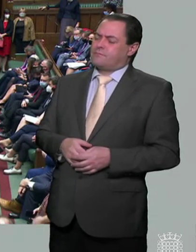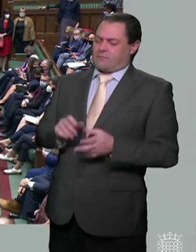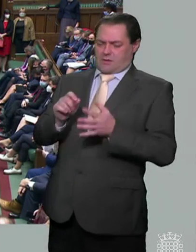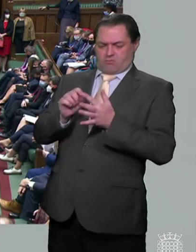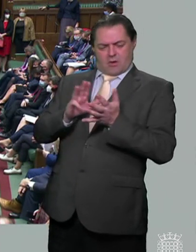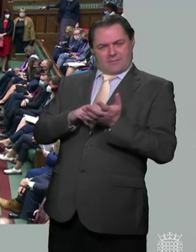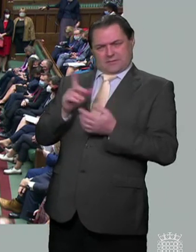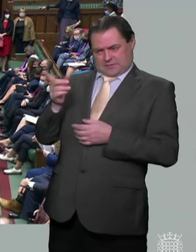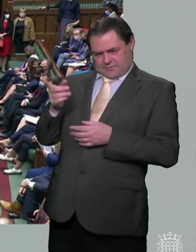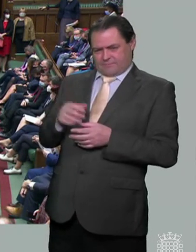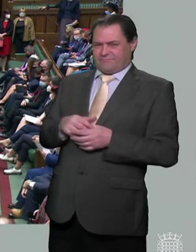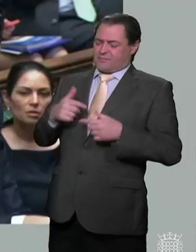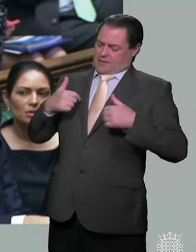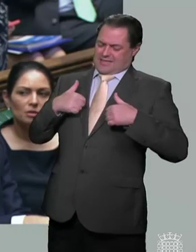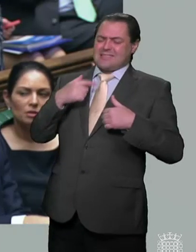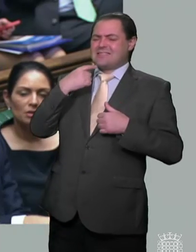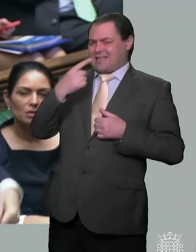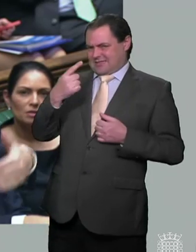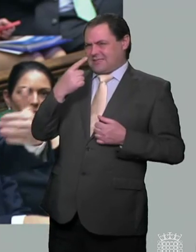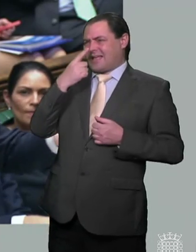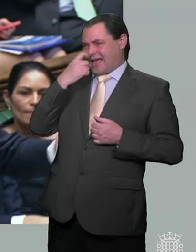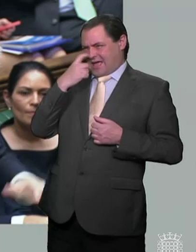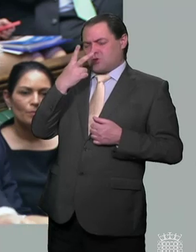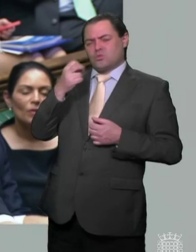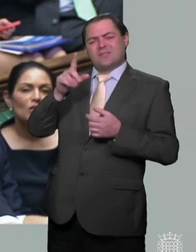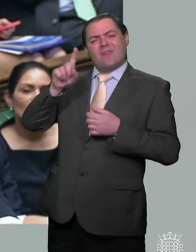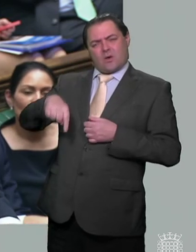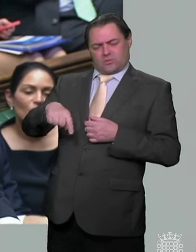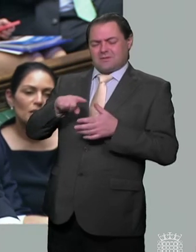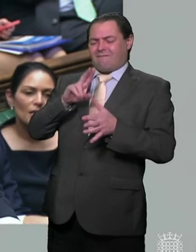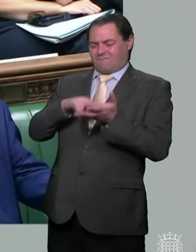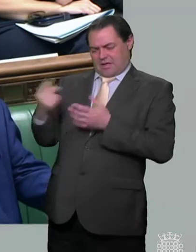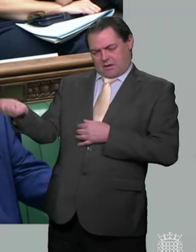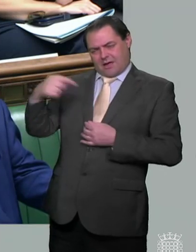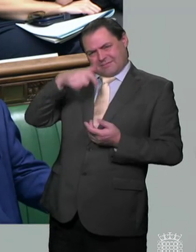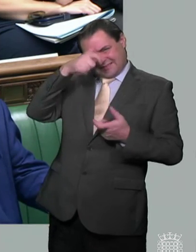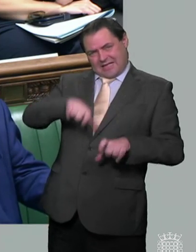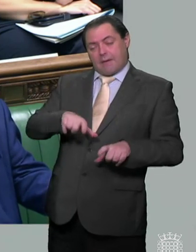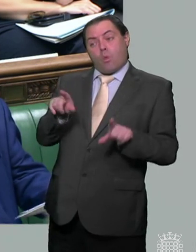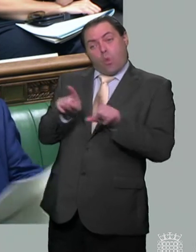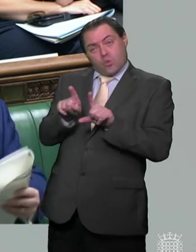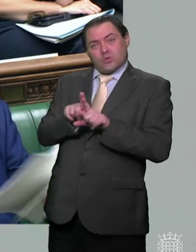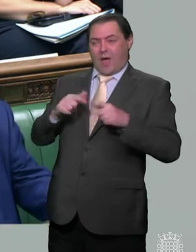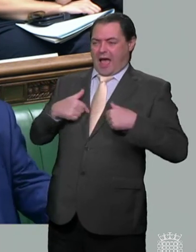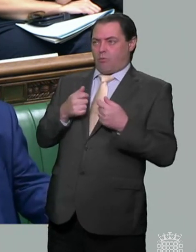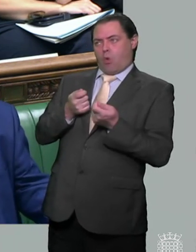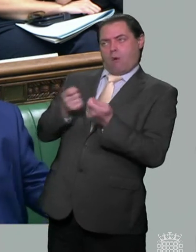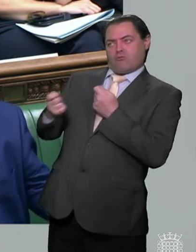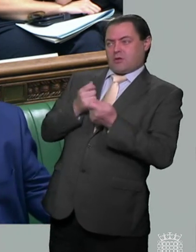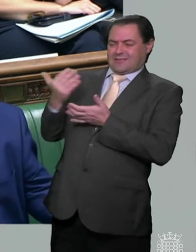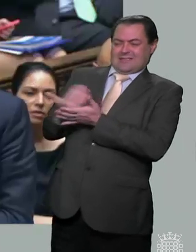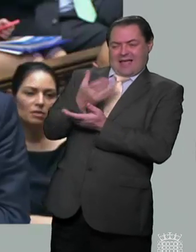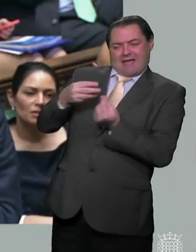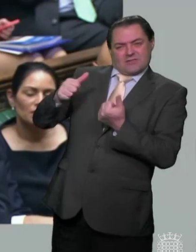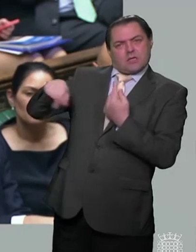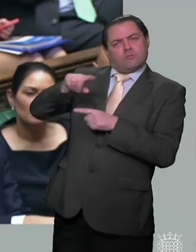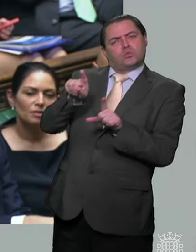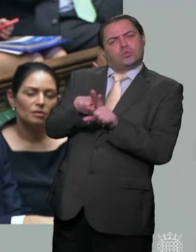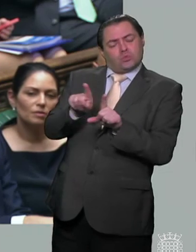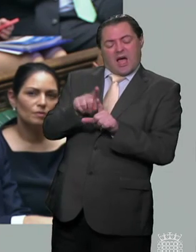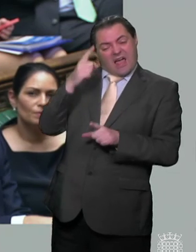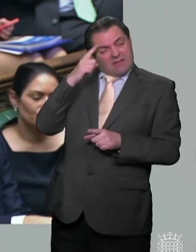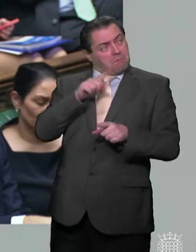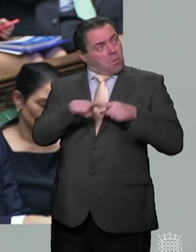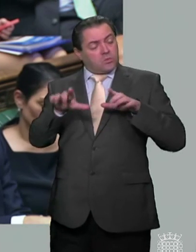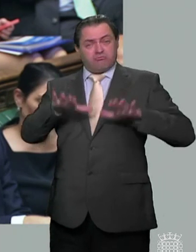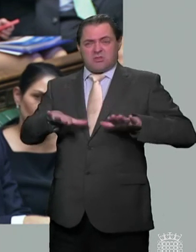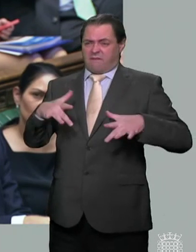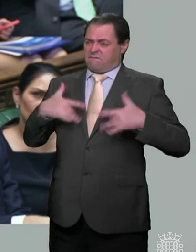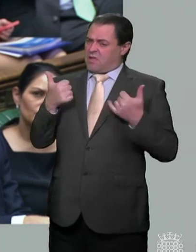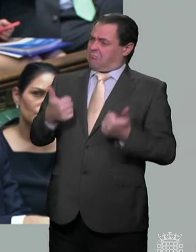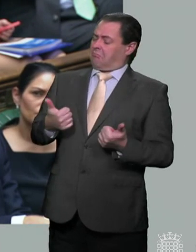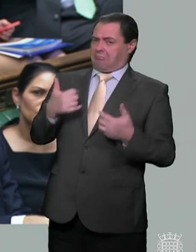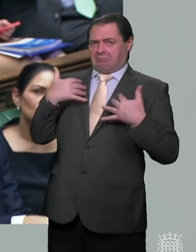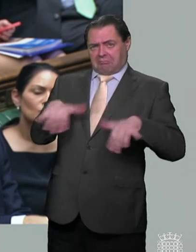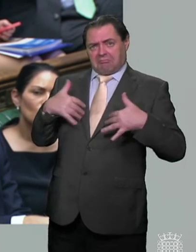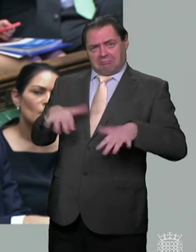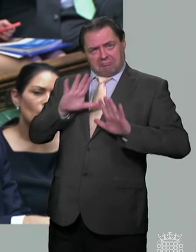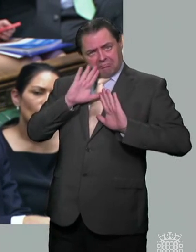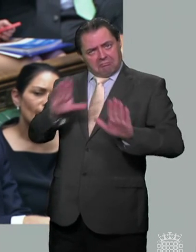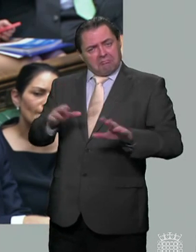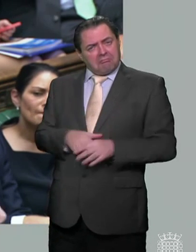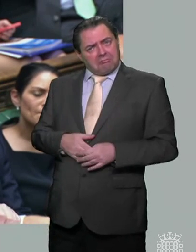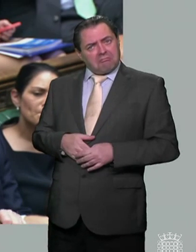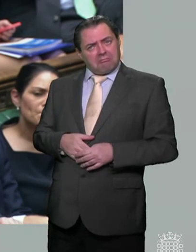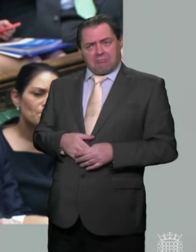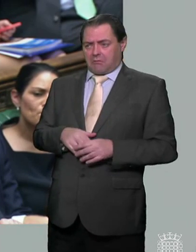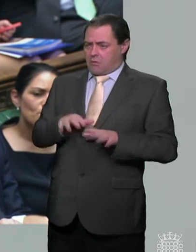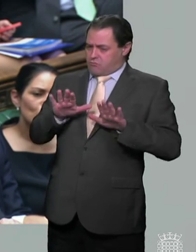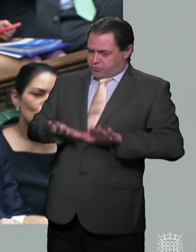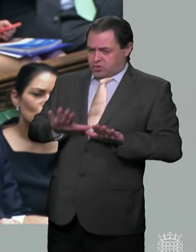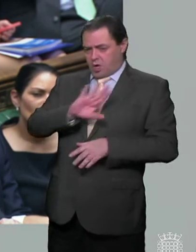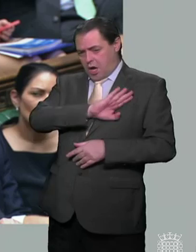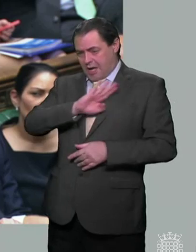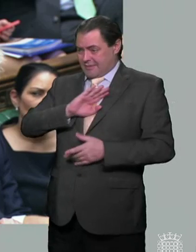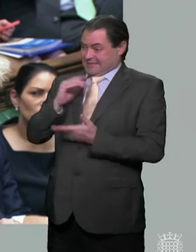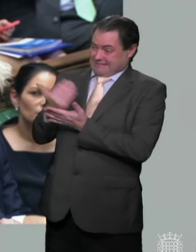We made a commitment to resettle 20,000 Afghans in addition to those whom we brought out under Operation Pitting, which I think most fair-minded people in this country would think was a pretty remarkable feat by UK armed services.